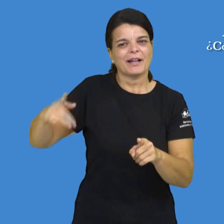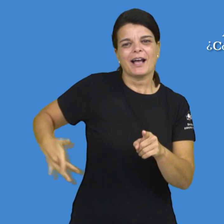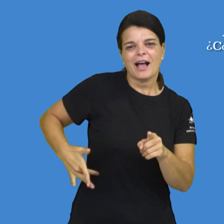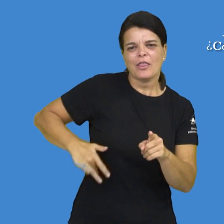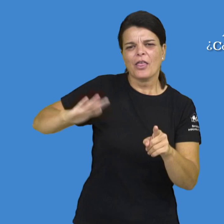hígado